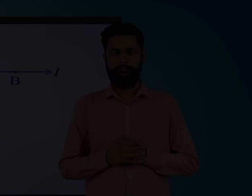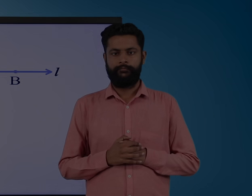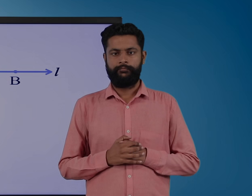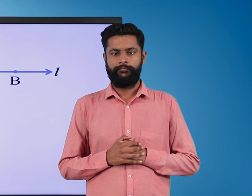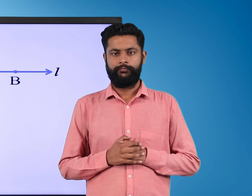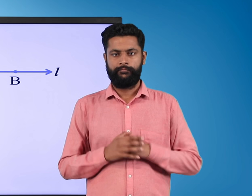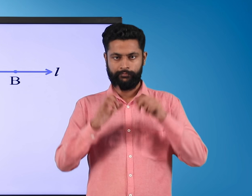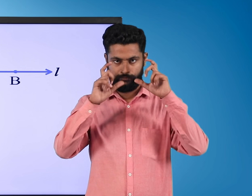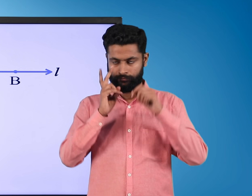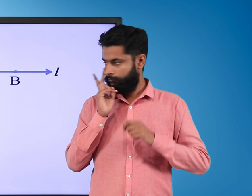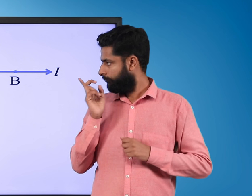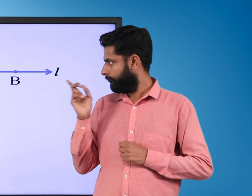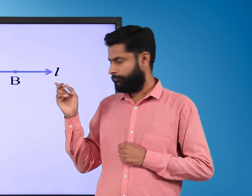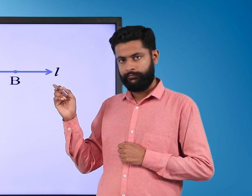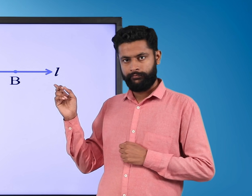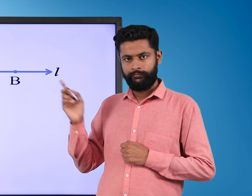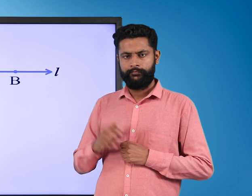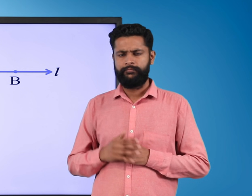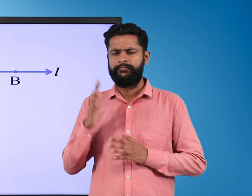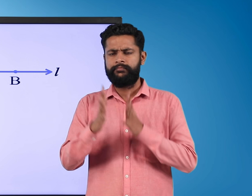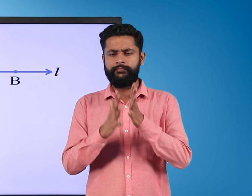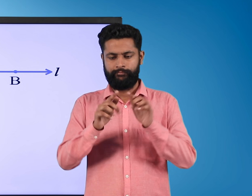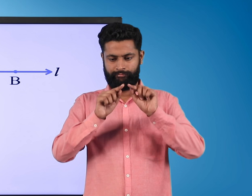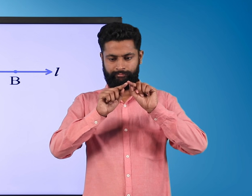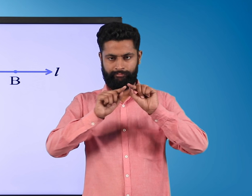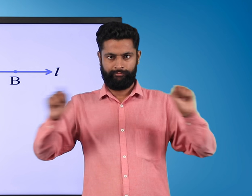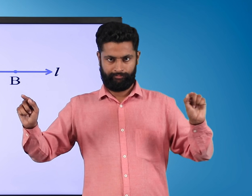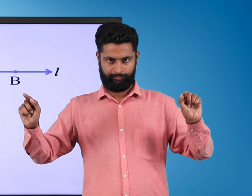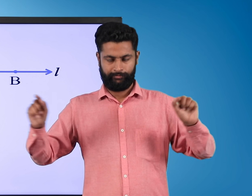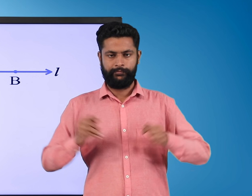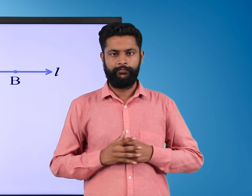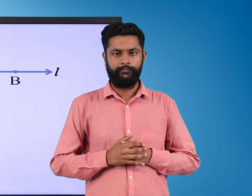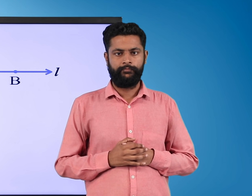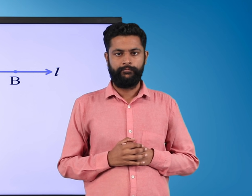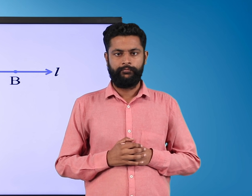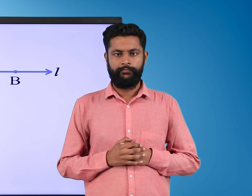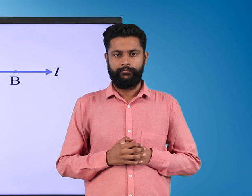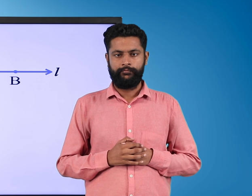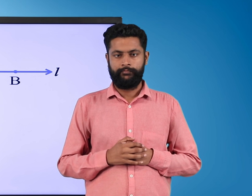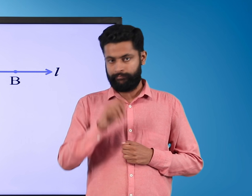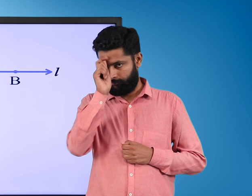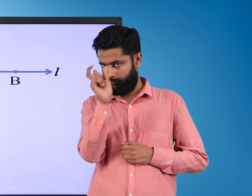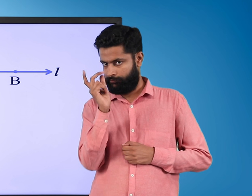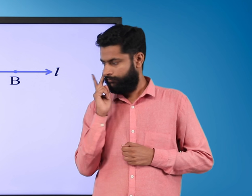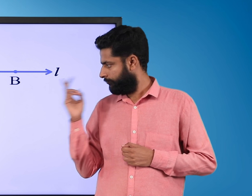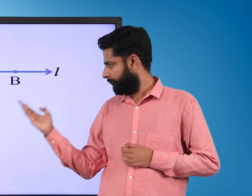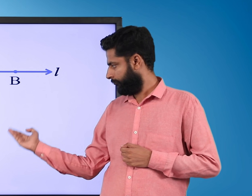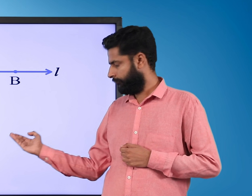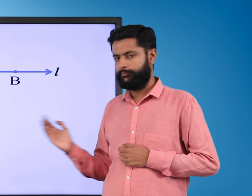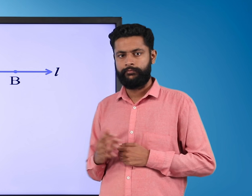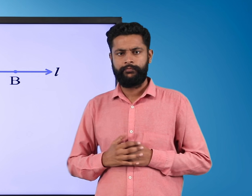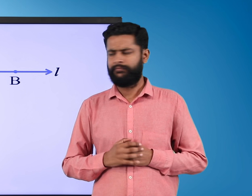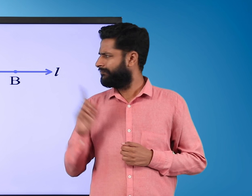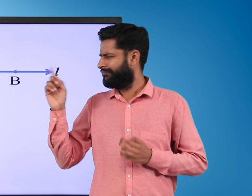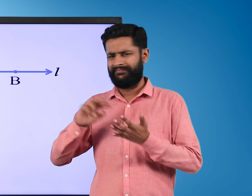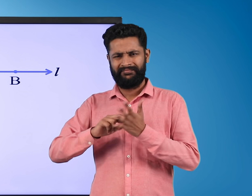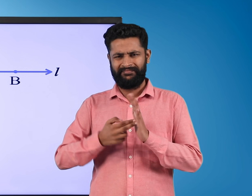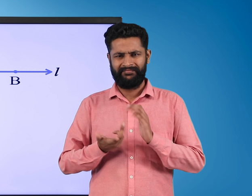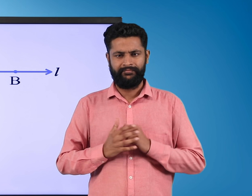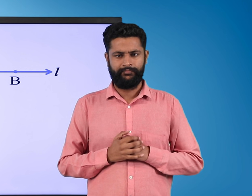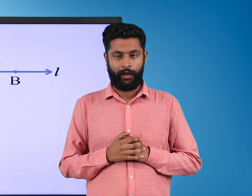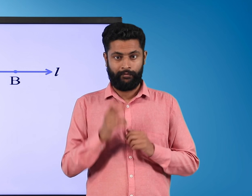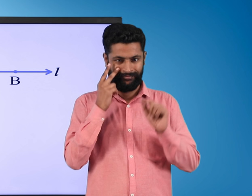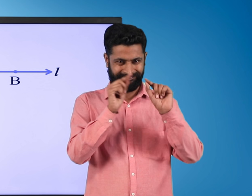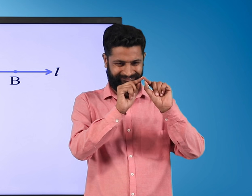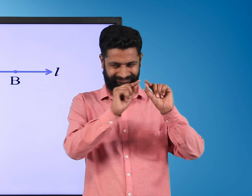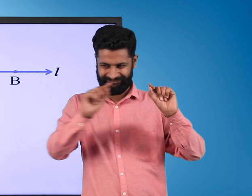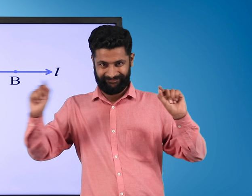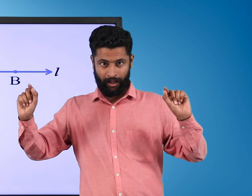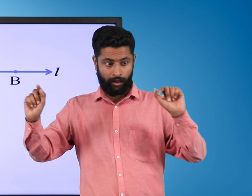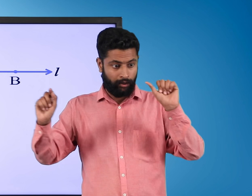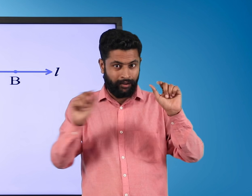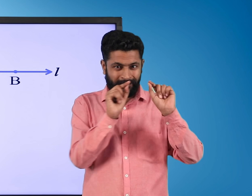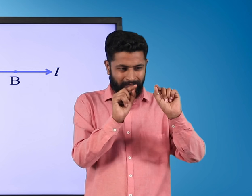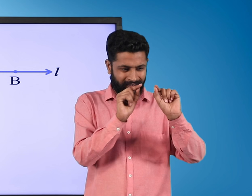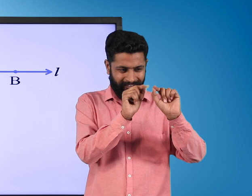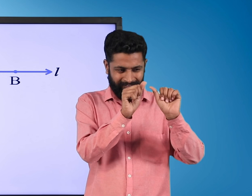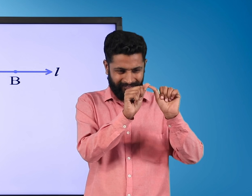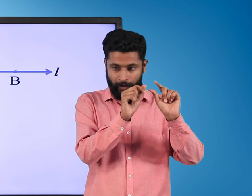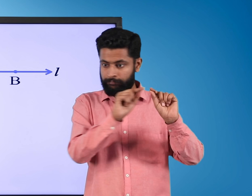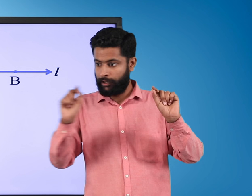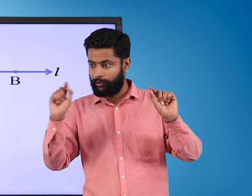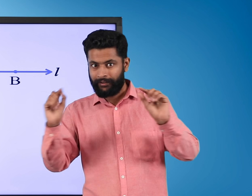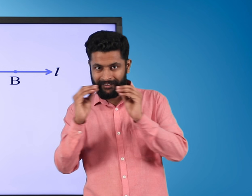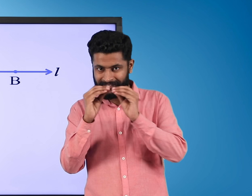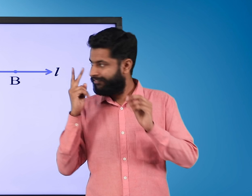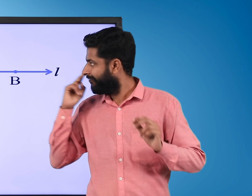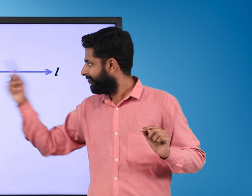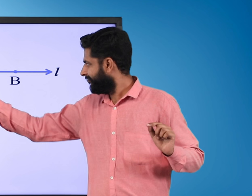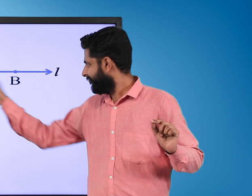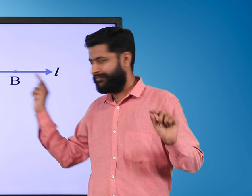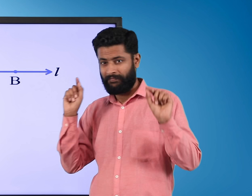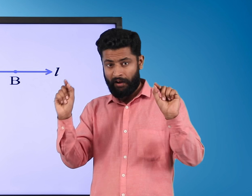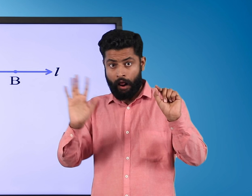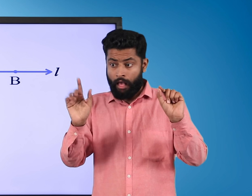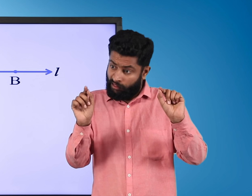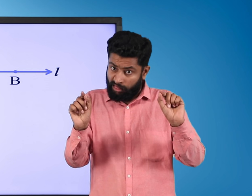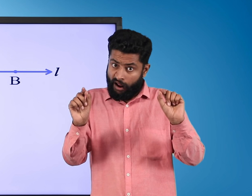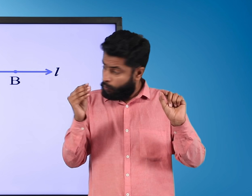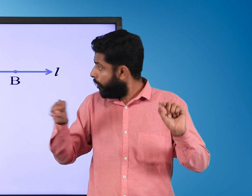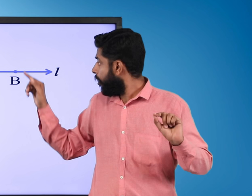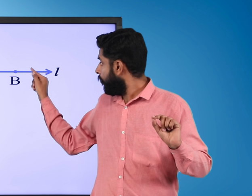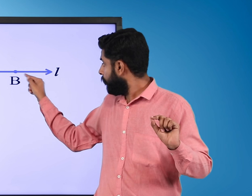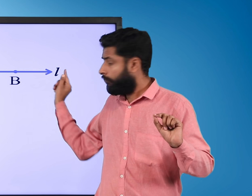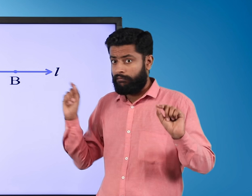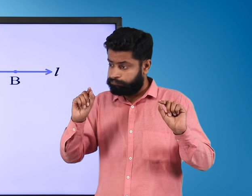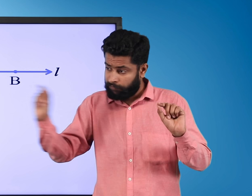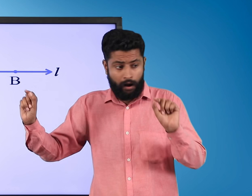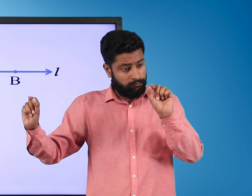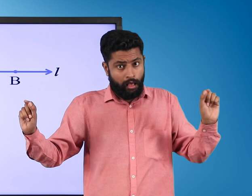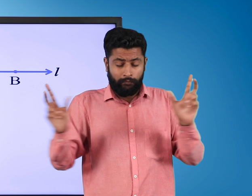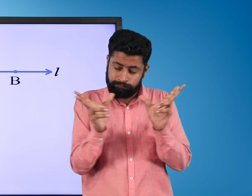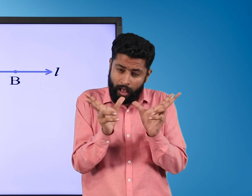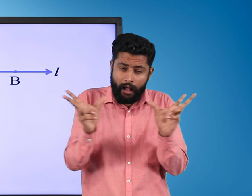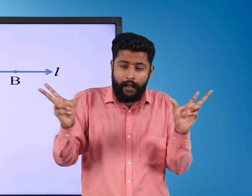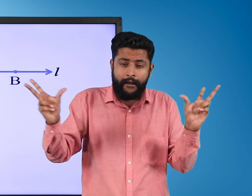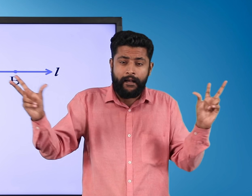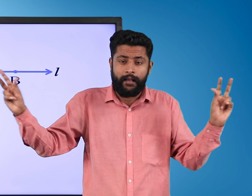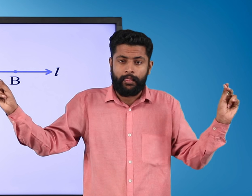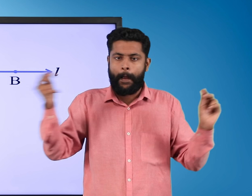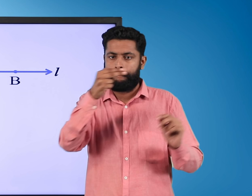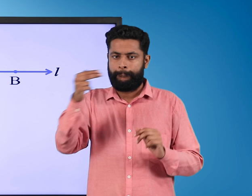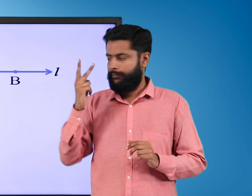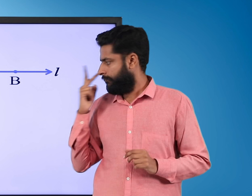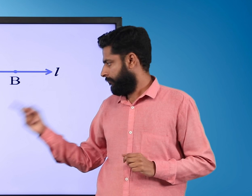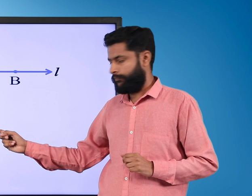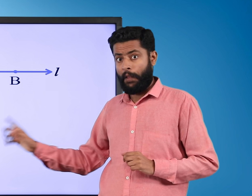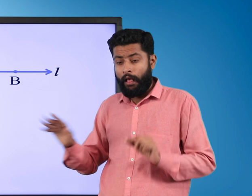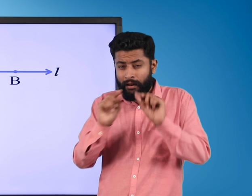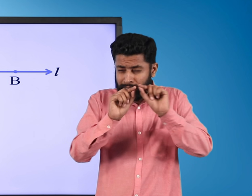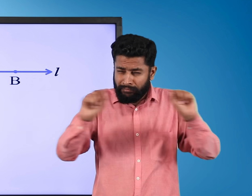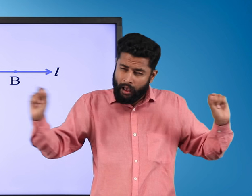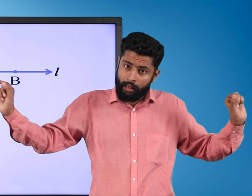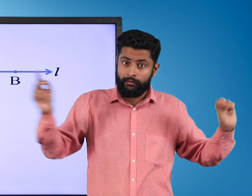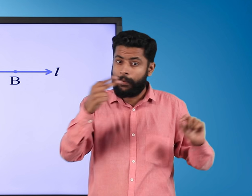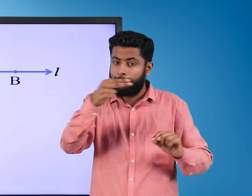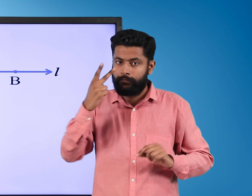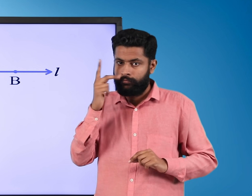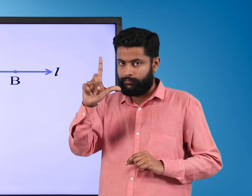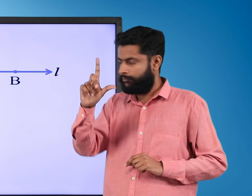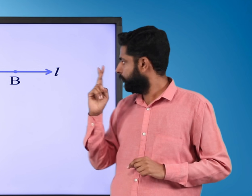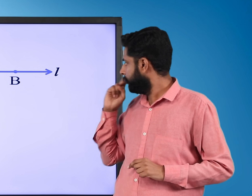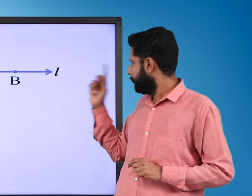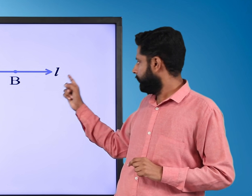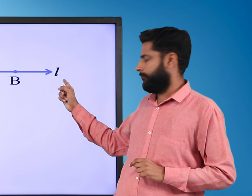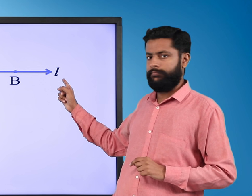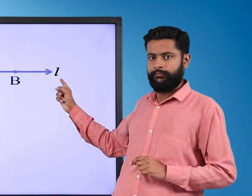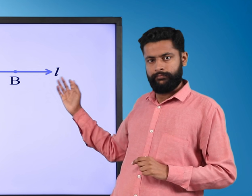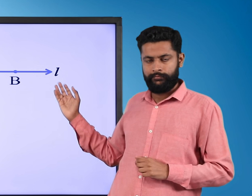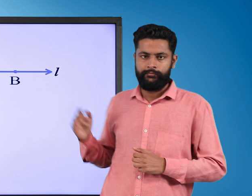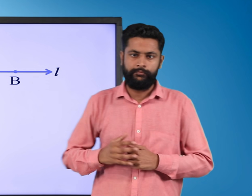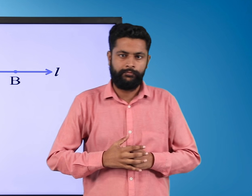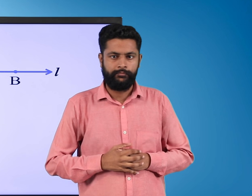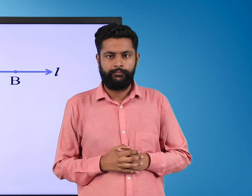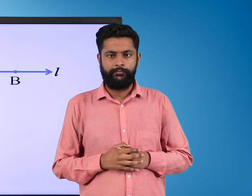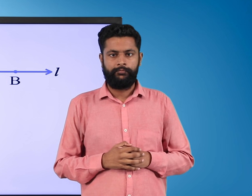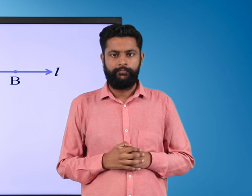line This sign means line. A line is obtained when a line segment like AB is extended on both sides indefinitely It is denoted by Line AB or sometimes by a single small letter like L